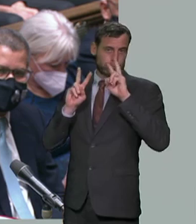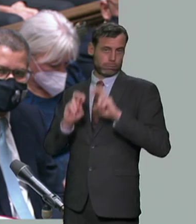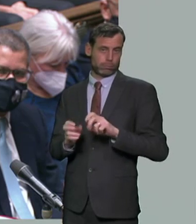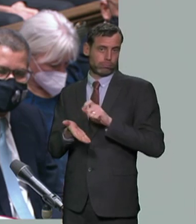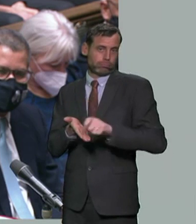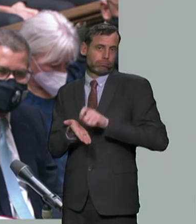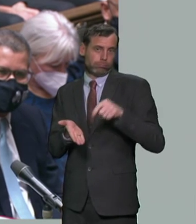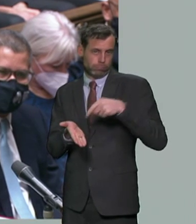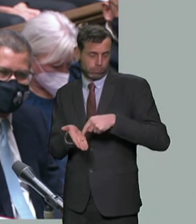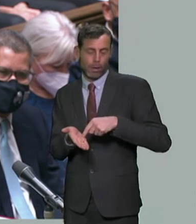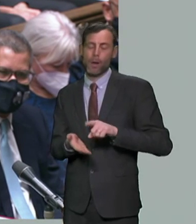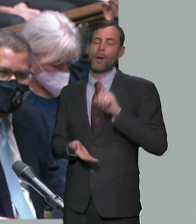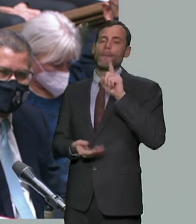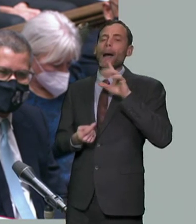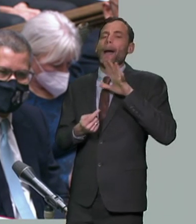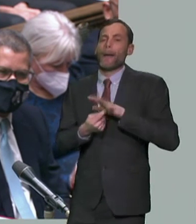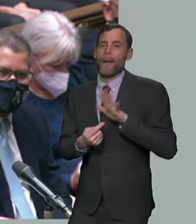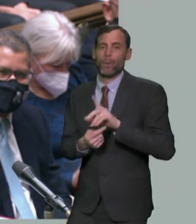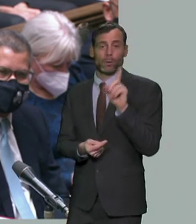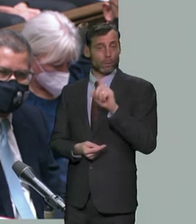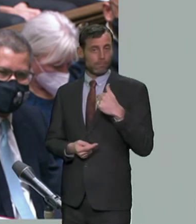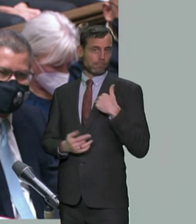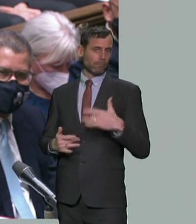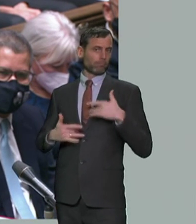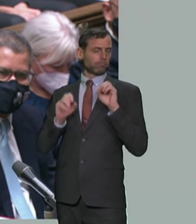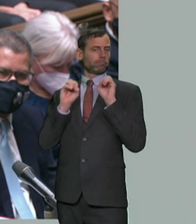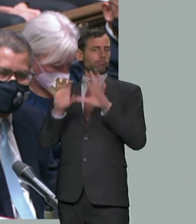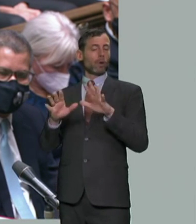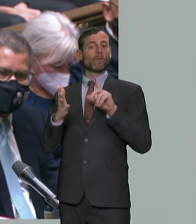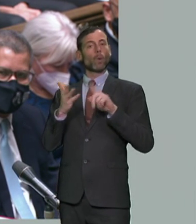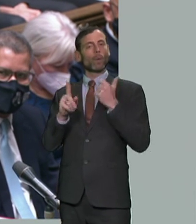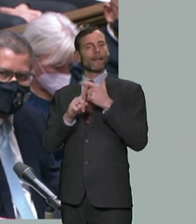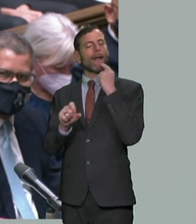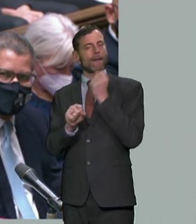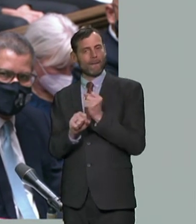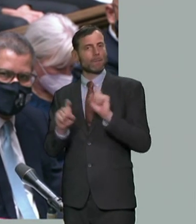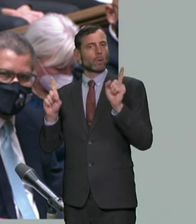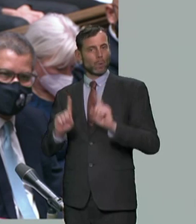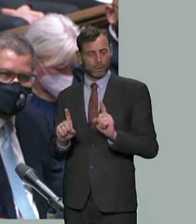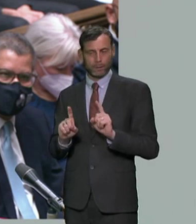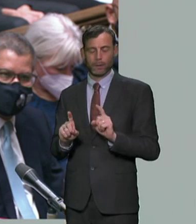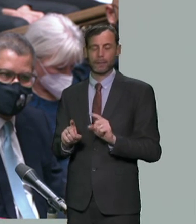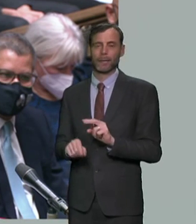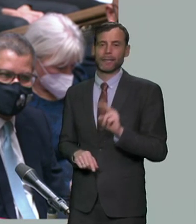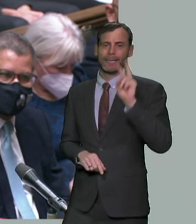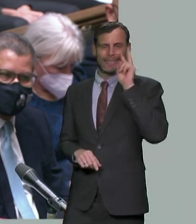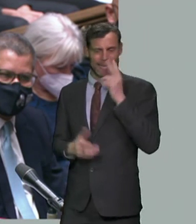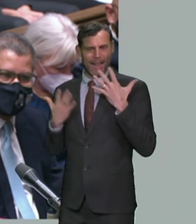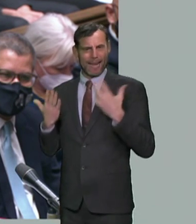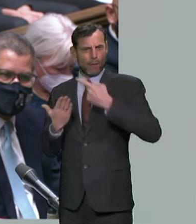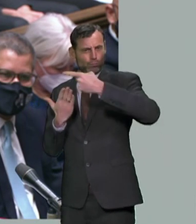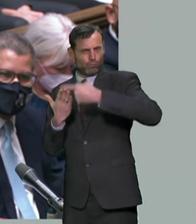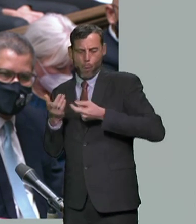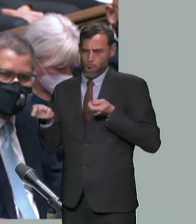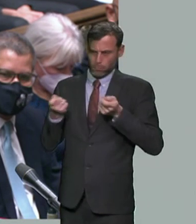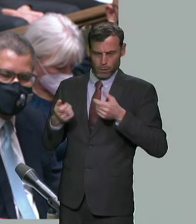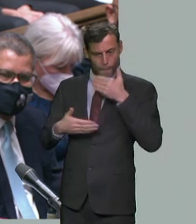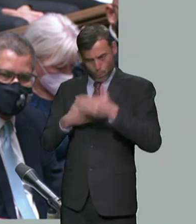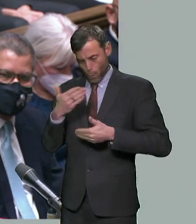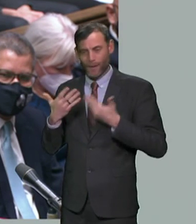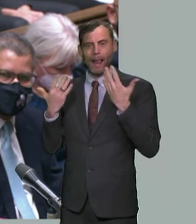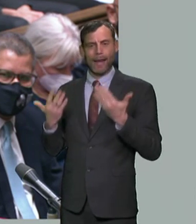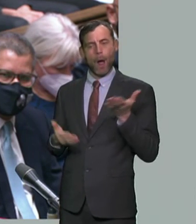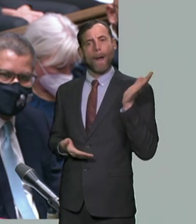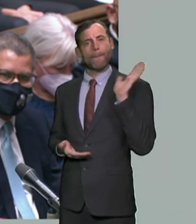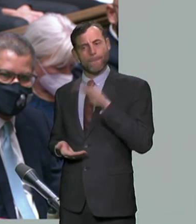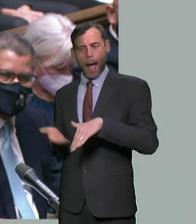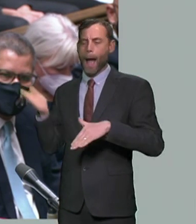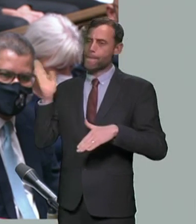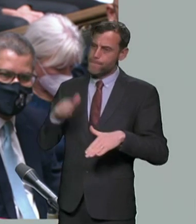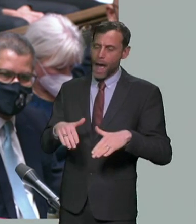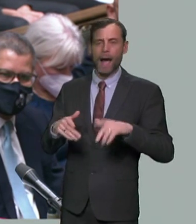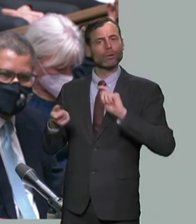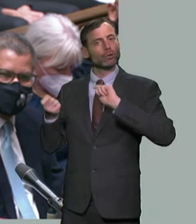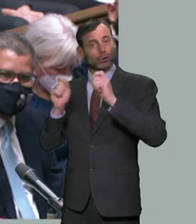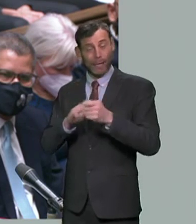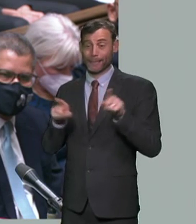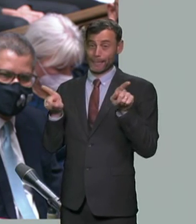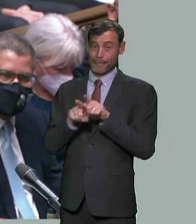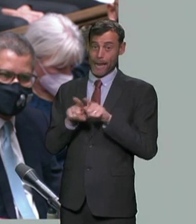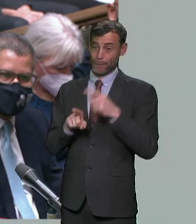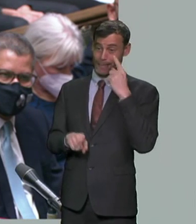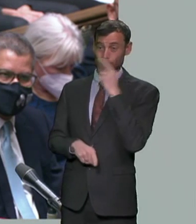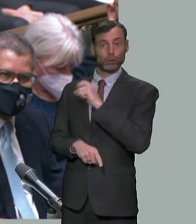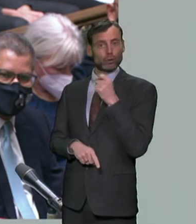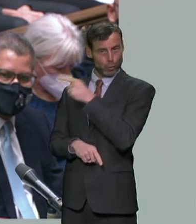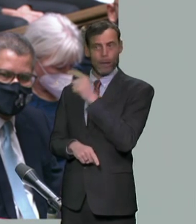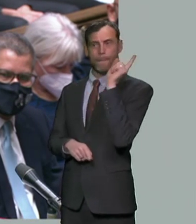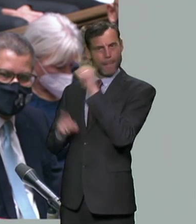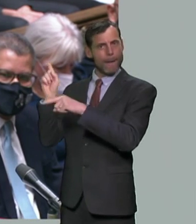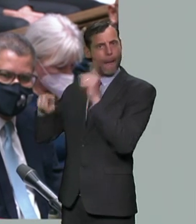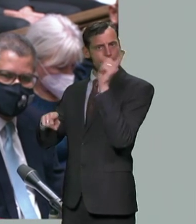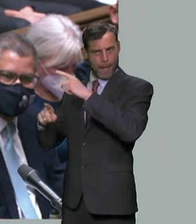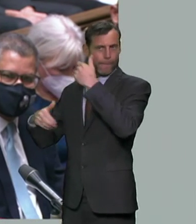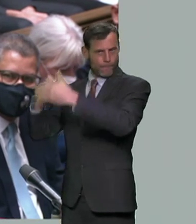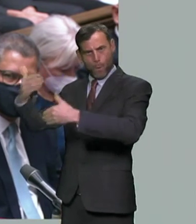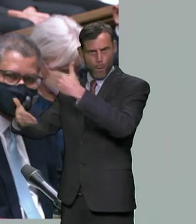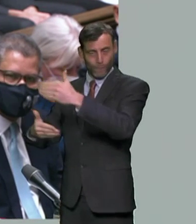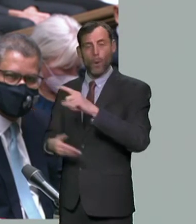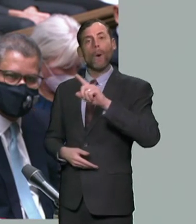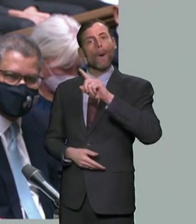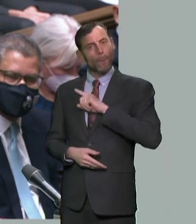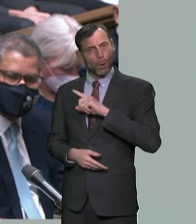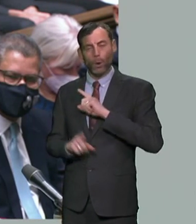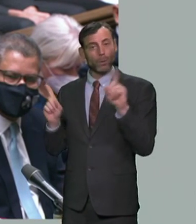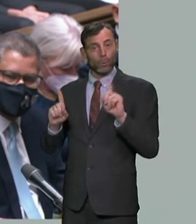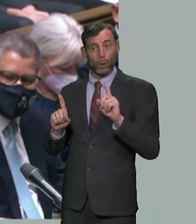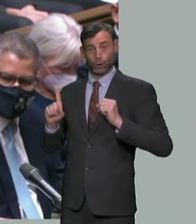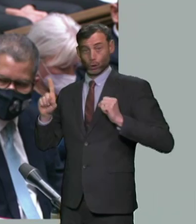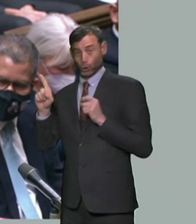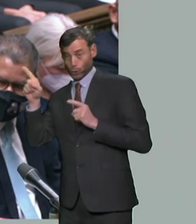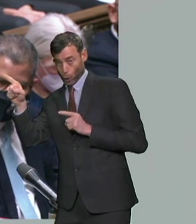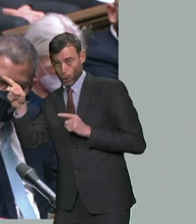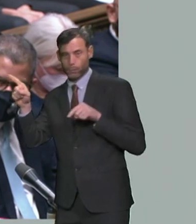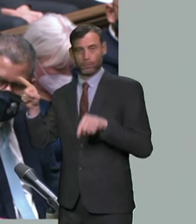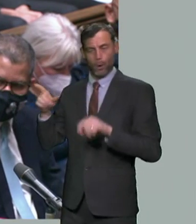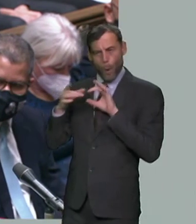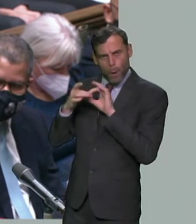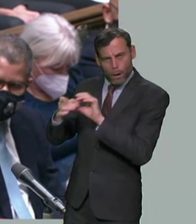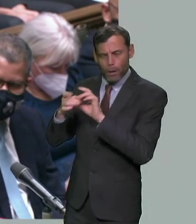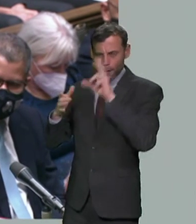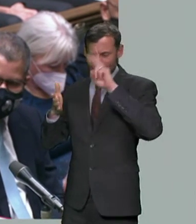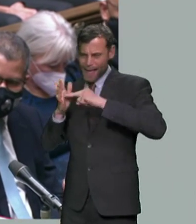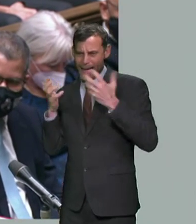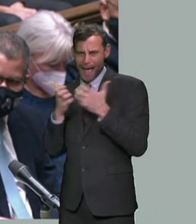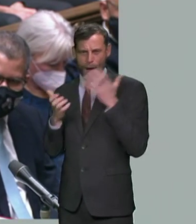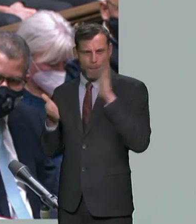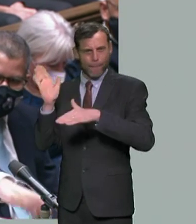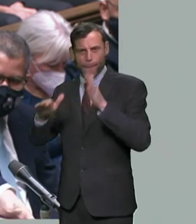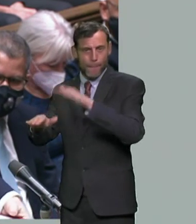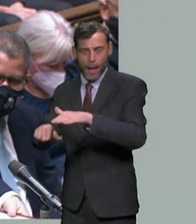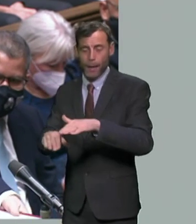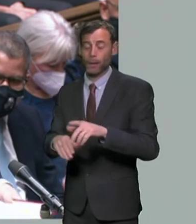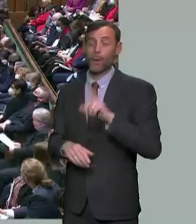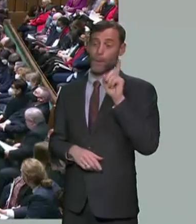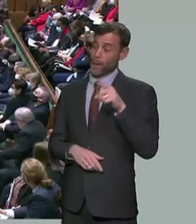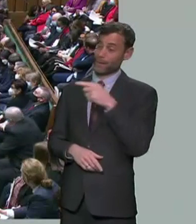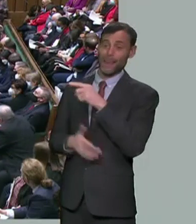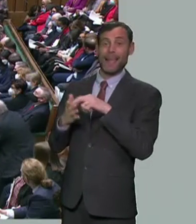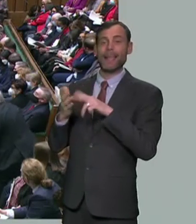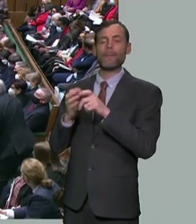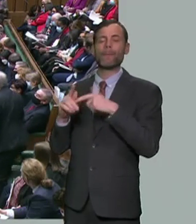The most important thing from the point of view of the UK Government is that we are coming out of the restrictions—I am delighted to see that that is happening in Scotland as well—which is largely thanks to the wonderful co-operation that we continue to see across the whole of the UK, although you would not think it to hear him.